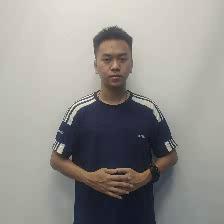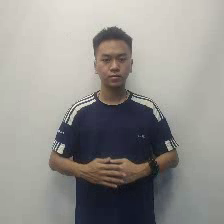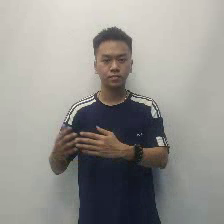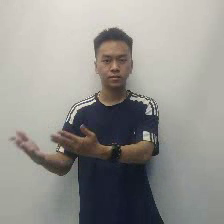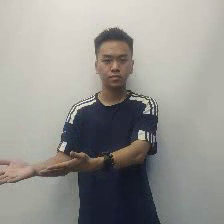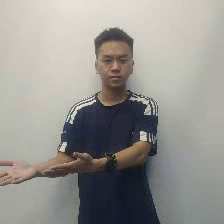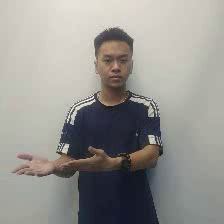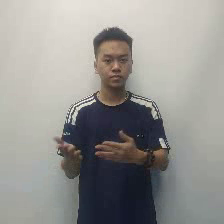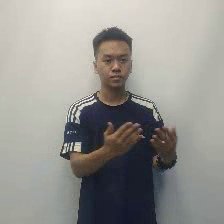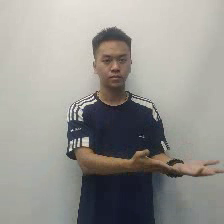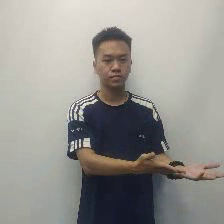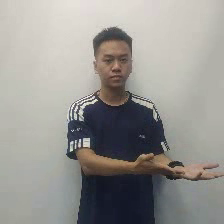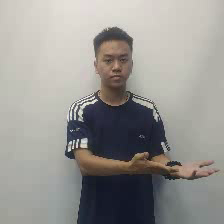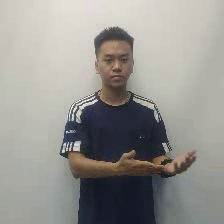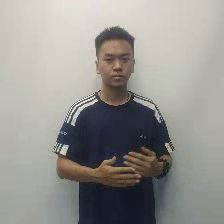Mời vào